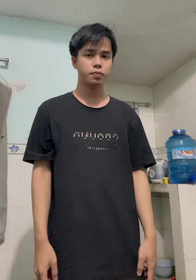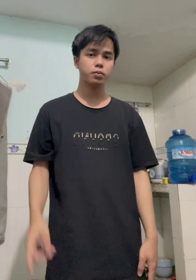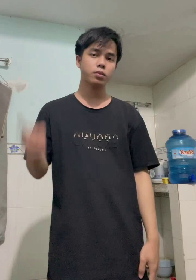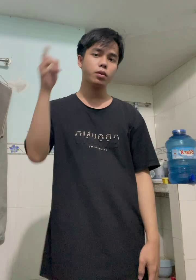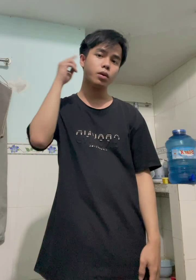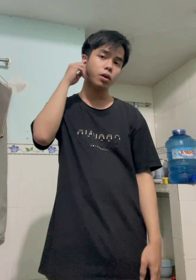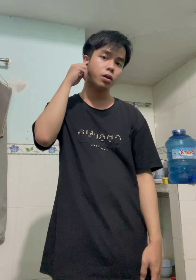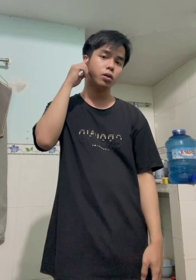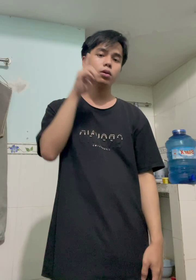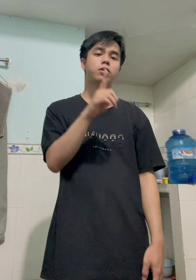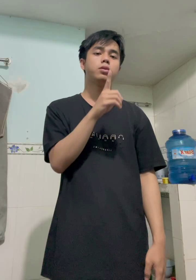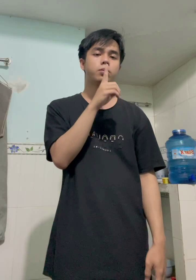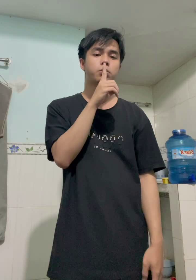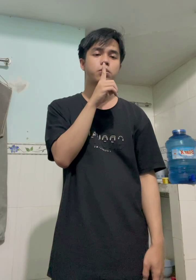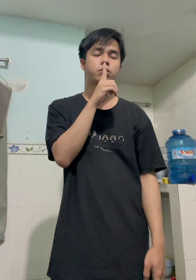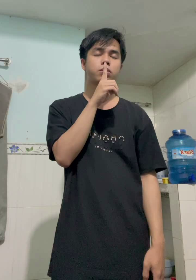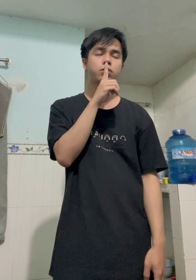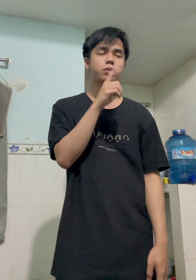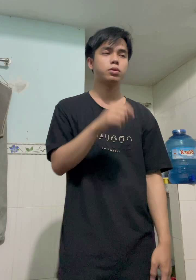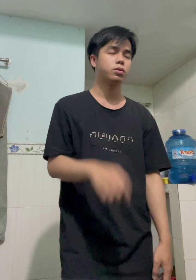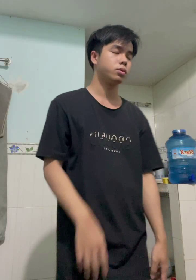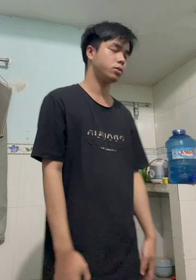diec